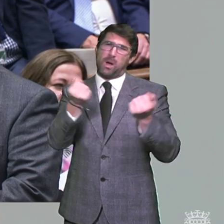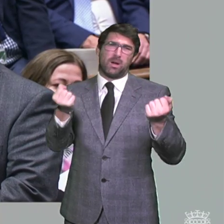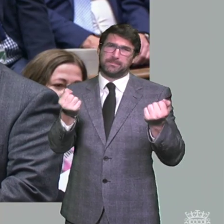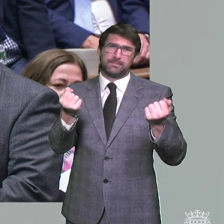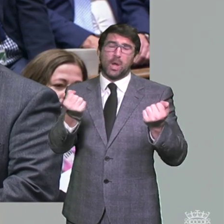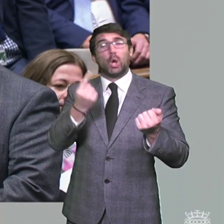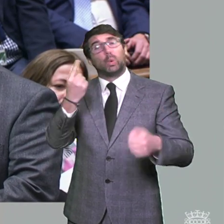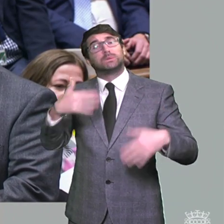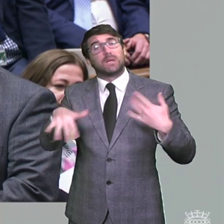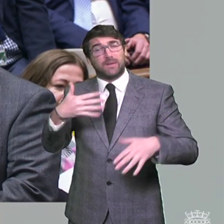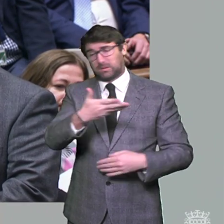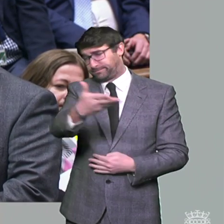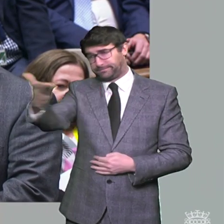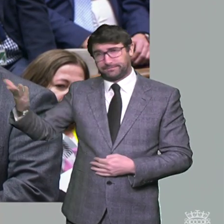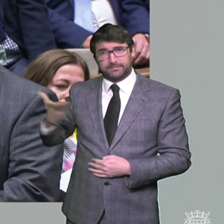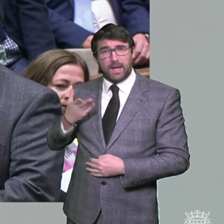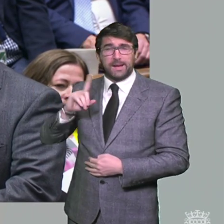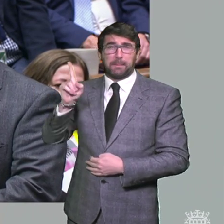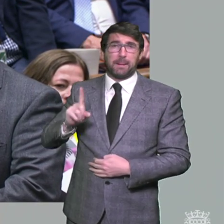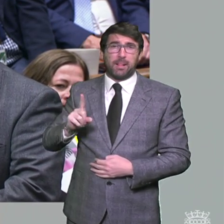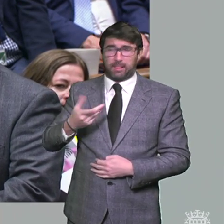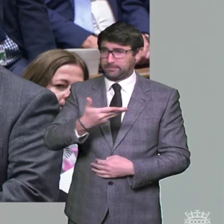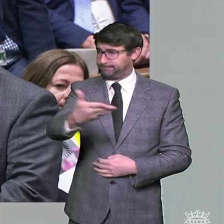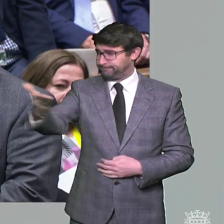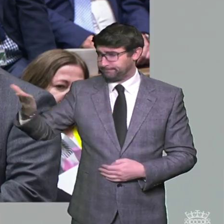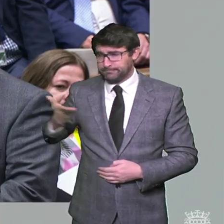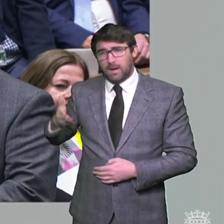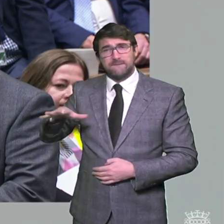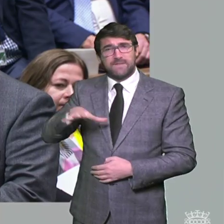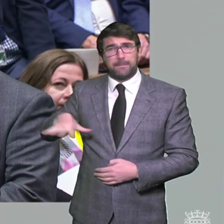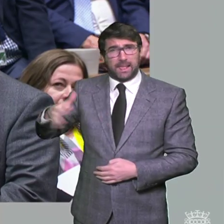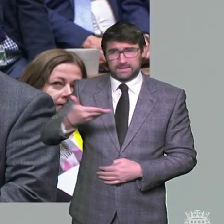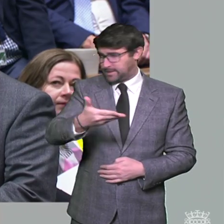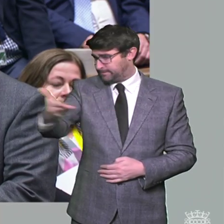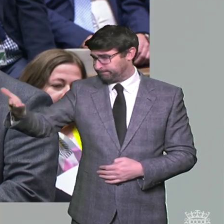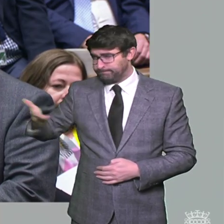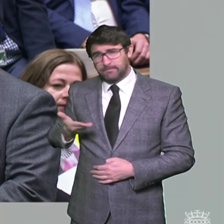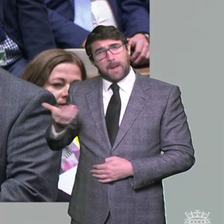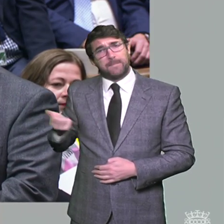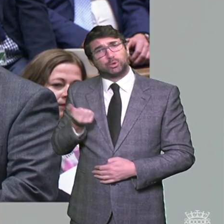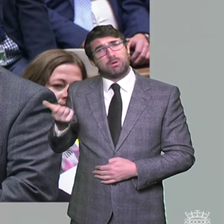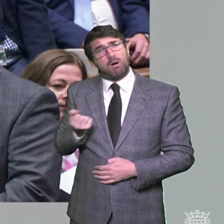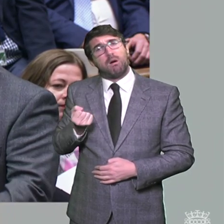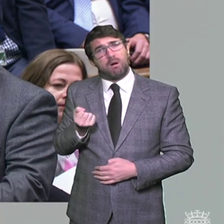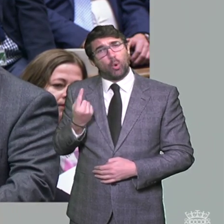Her latest broken promise has put pensioners in the frontline of Tory cuts.